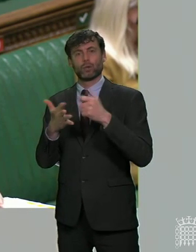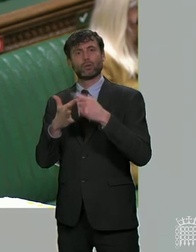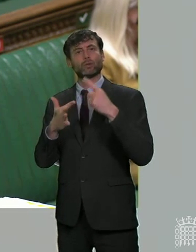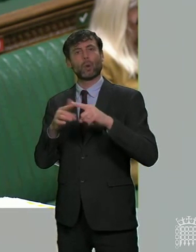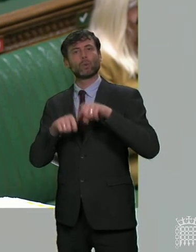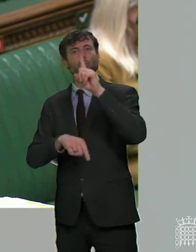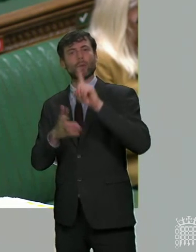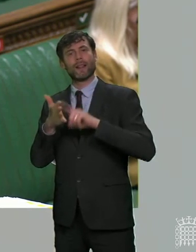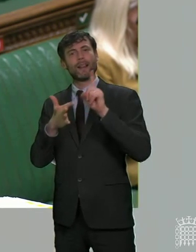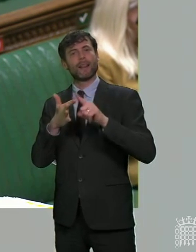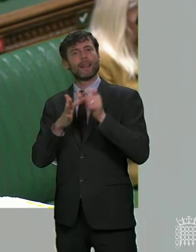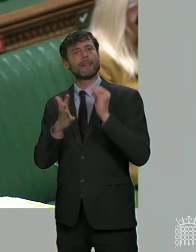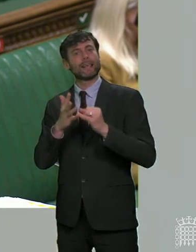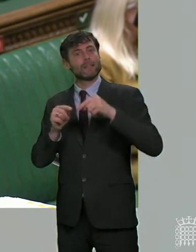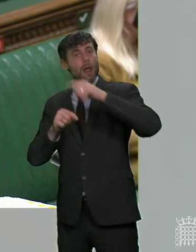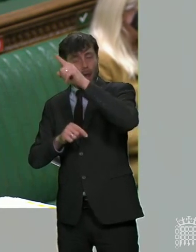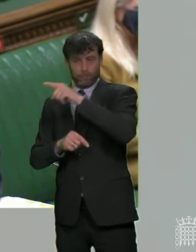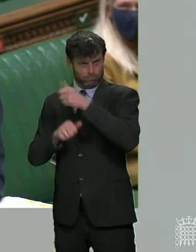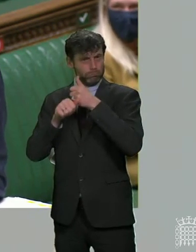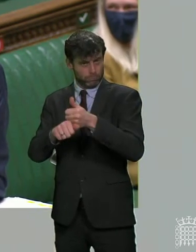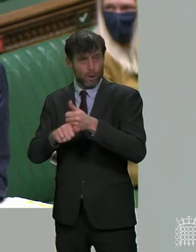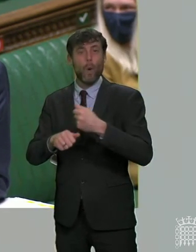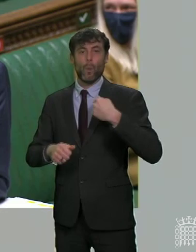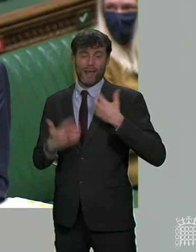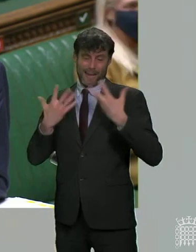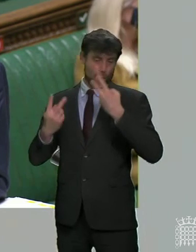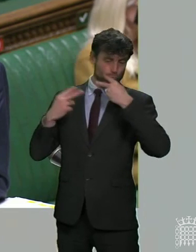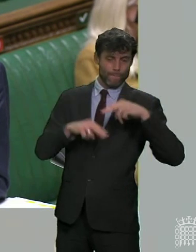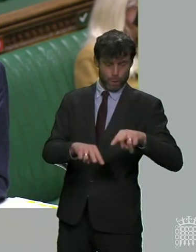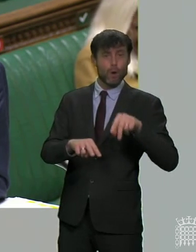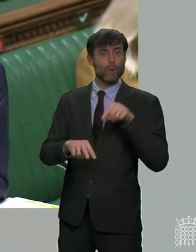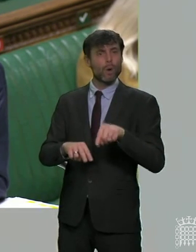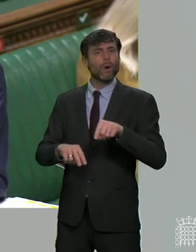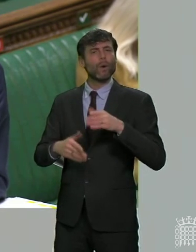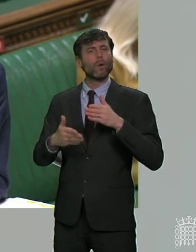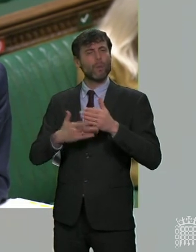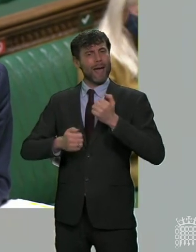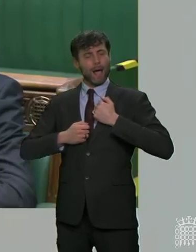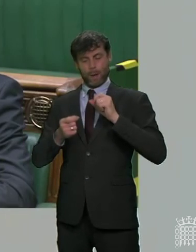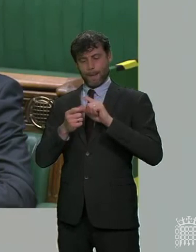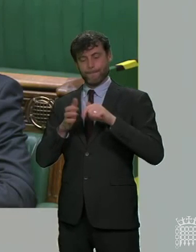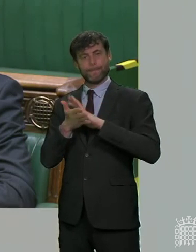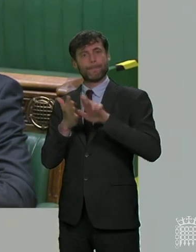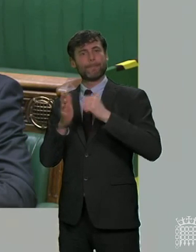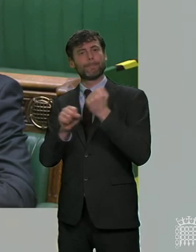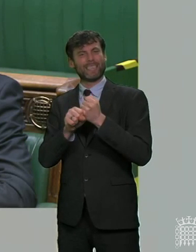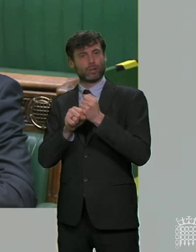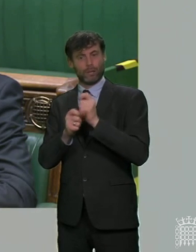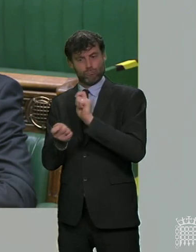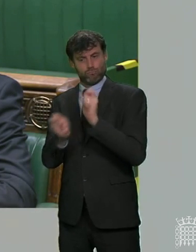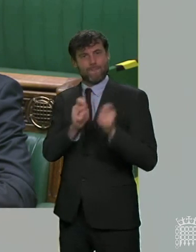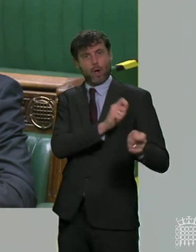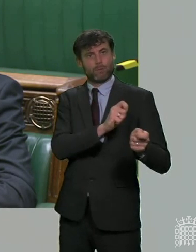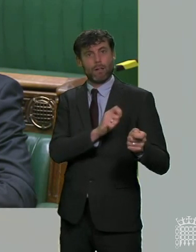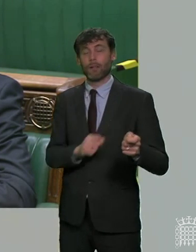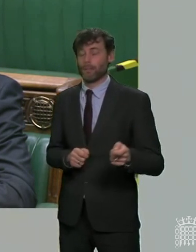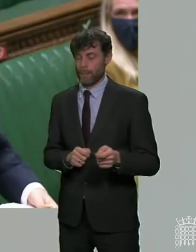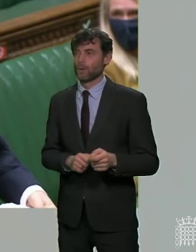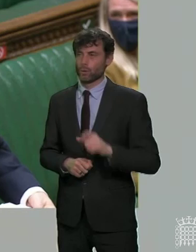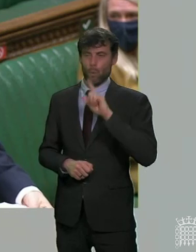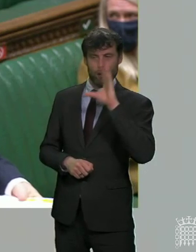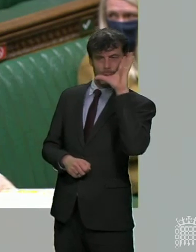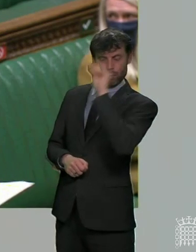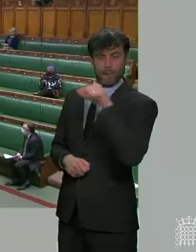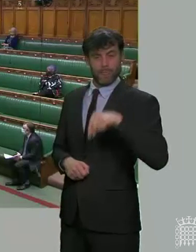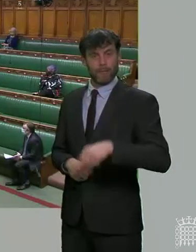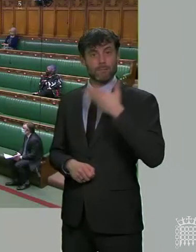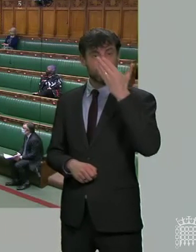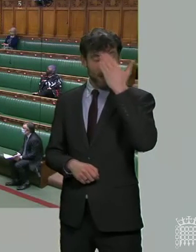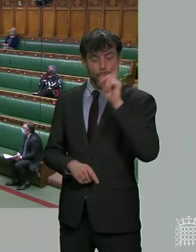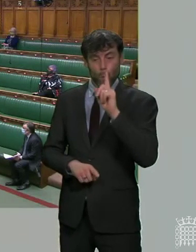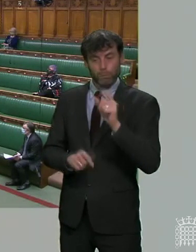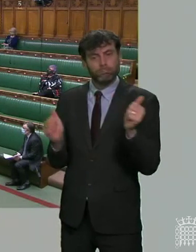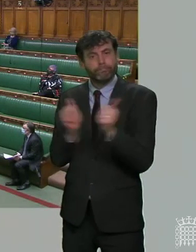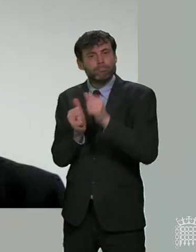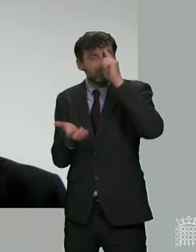That is currently being assessed by the Department for Transport as one of the Beeching reversals, which are so popular around the country and so right, and he can expect an outcome in the summer.